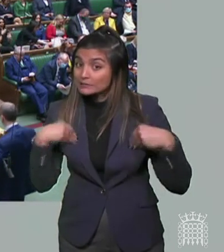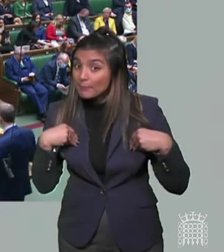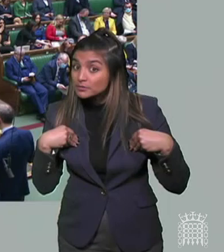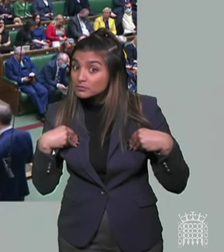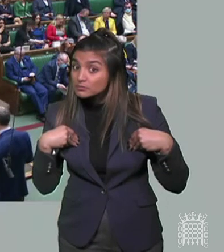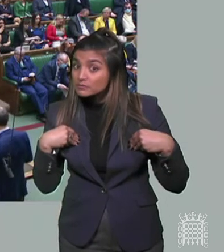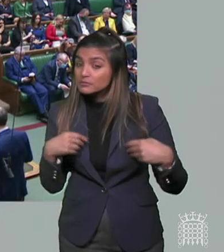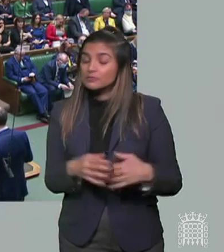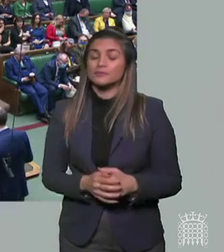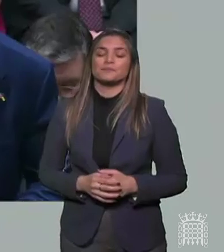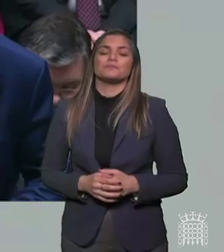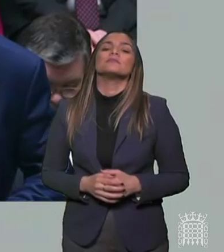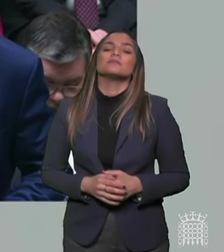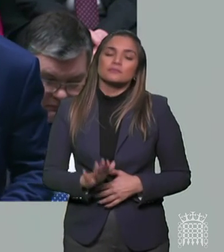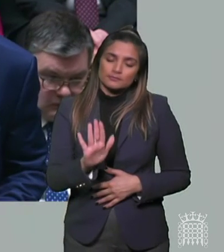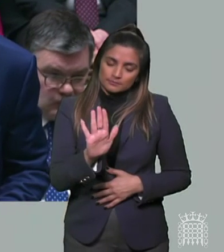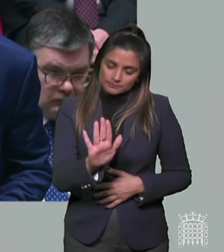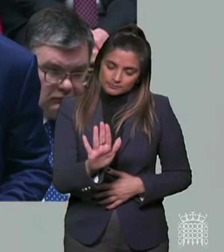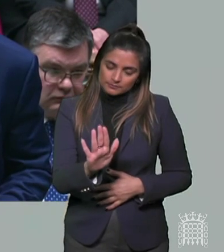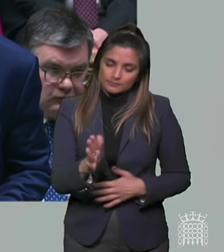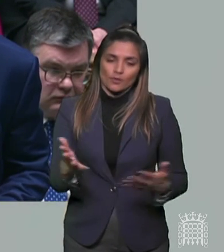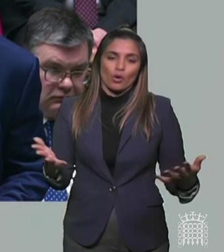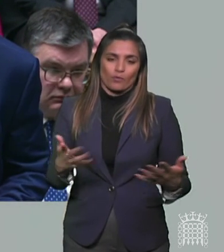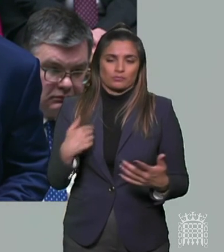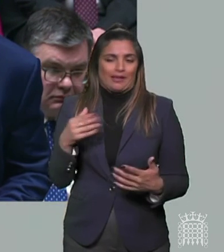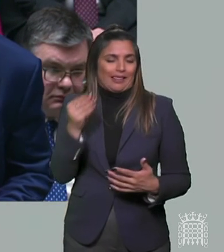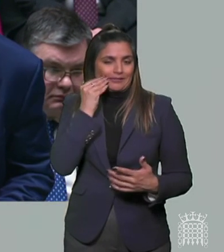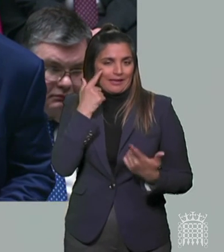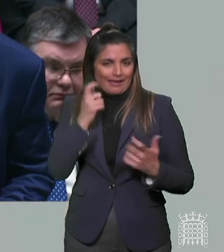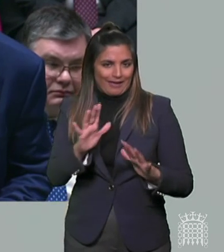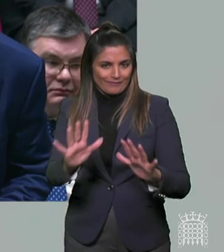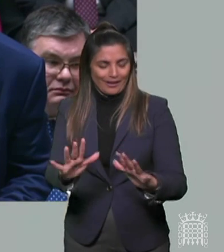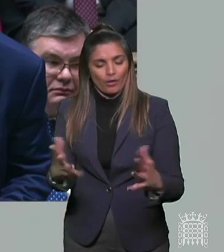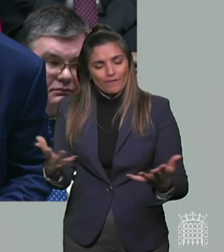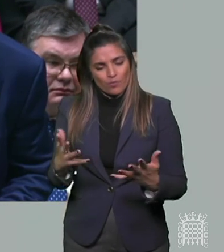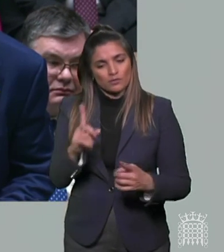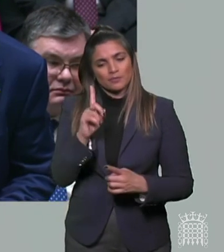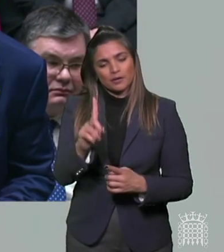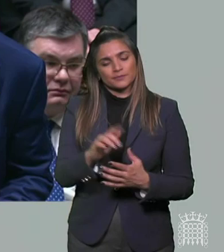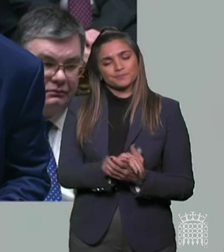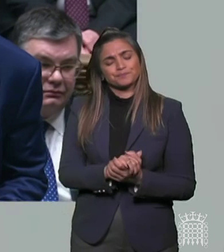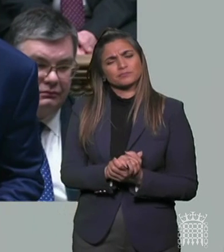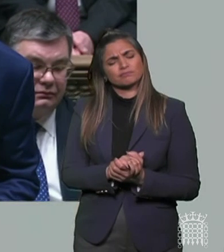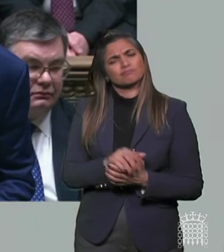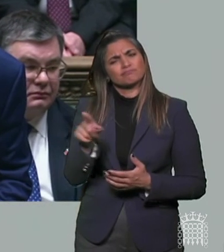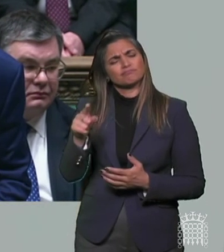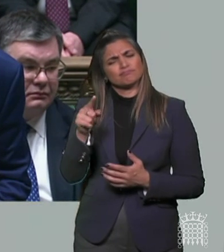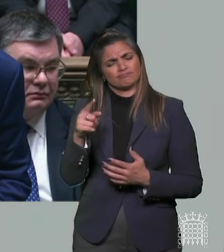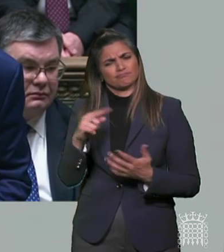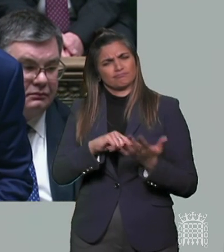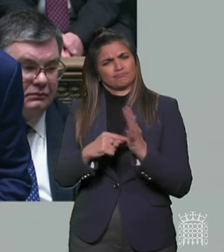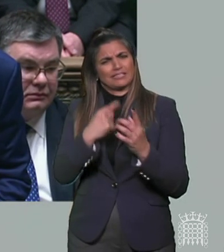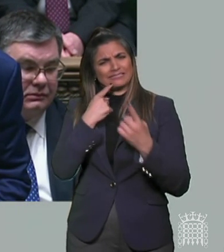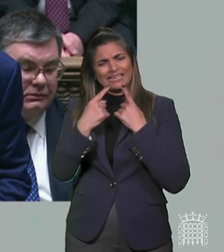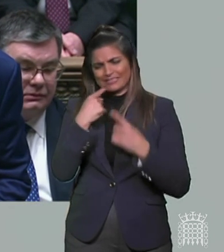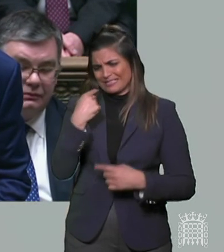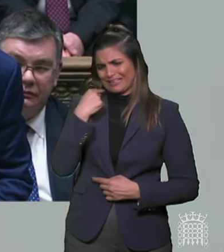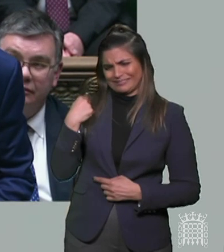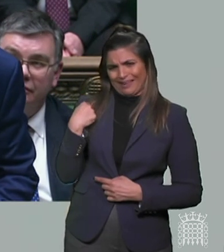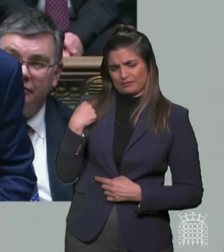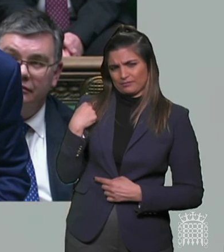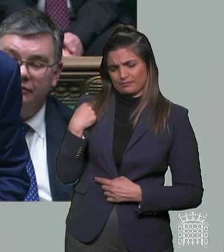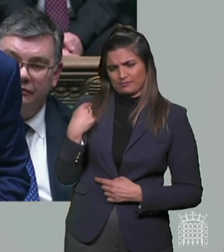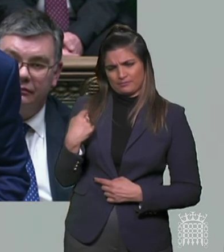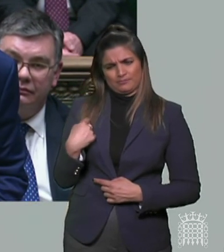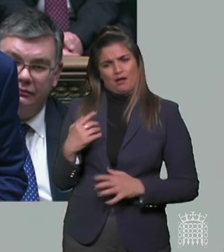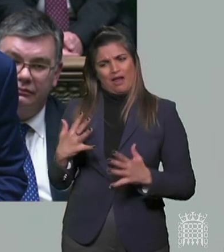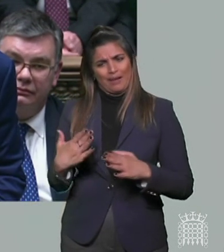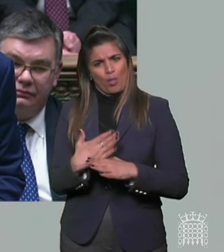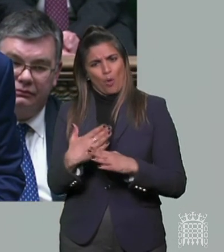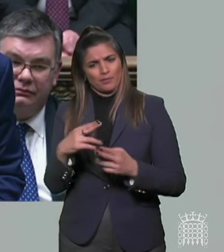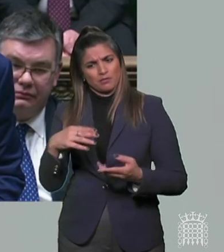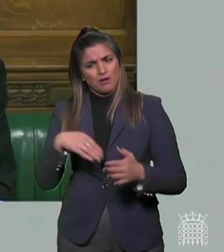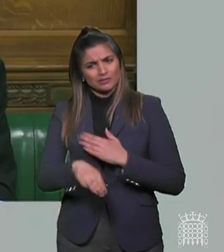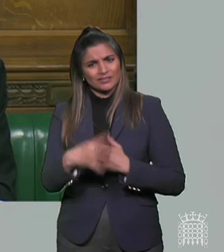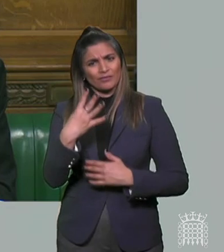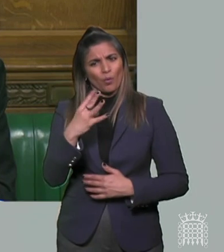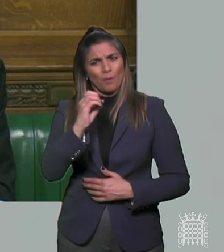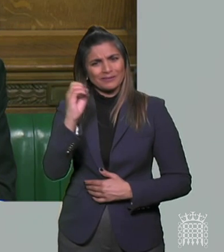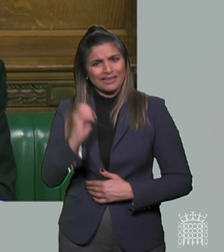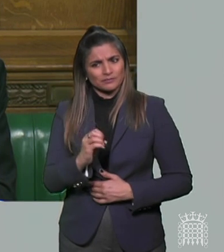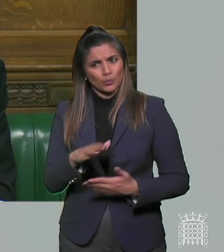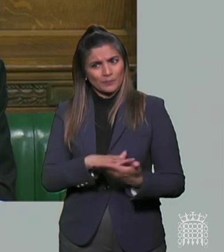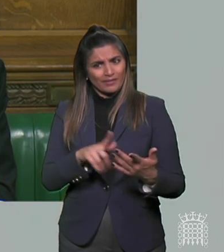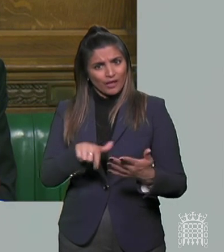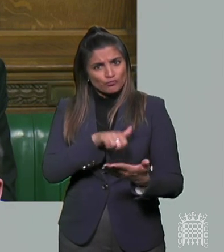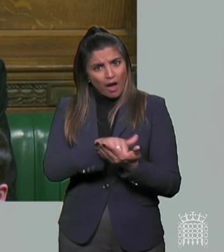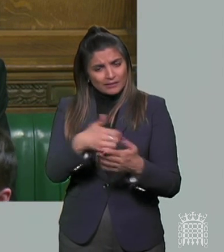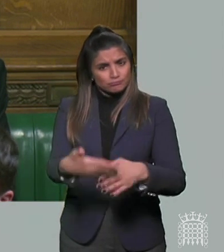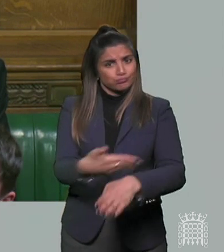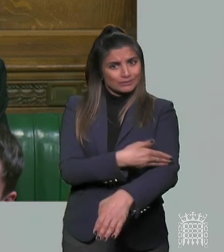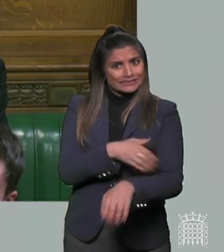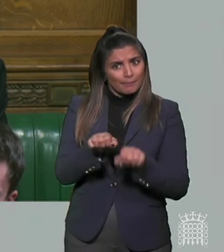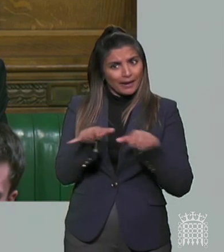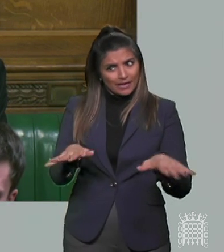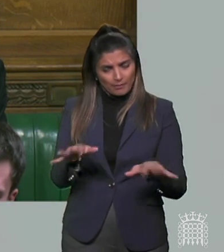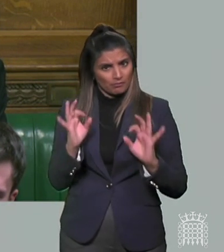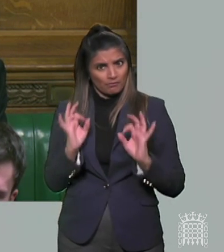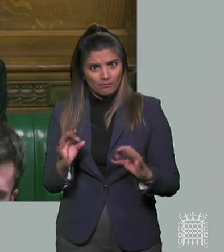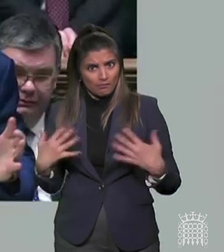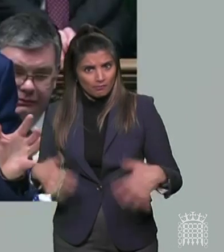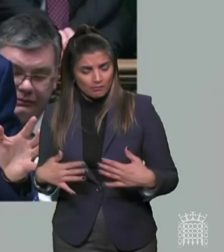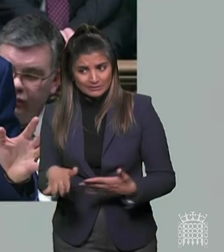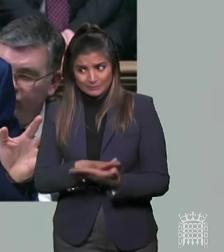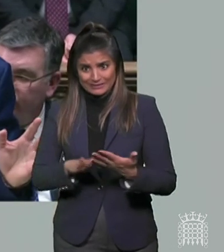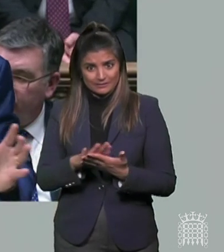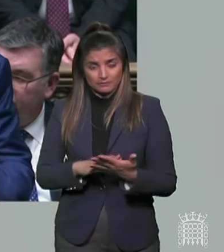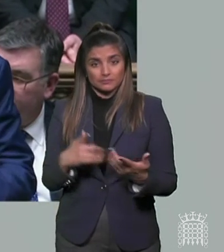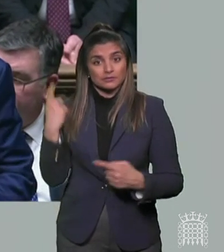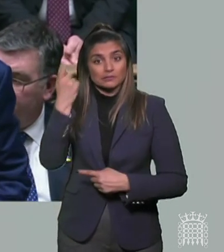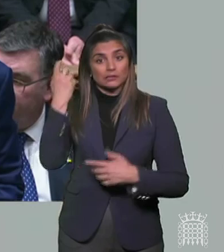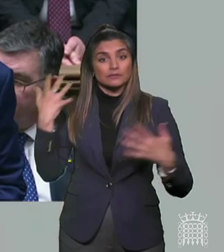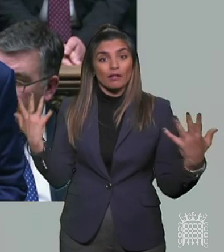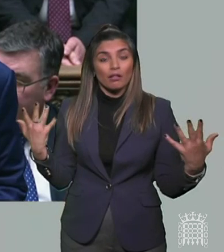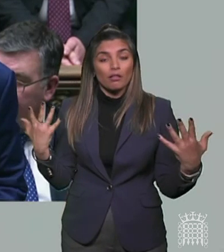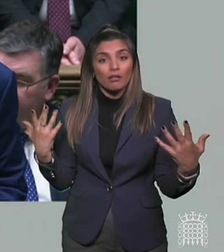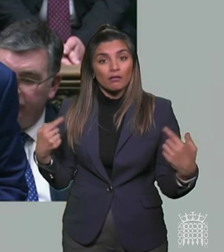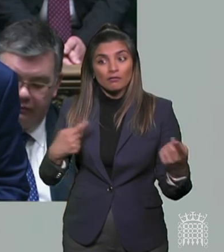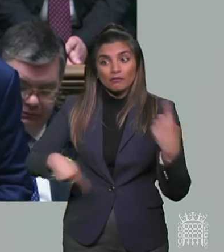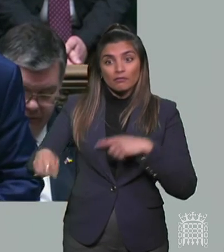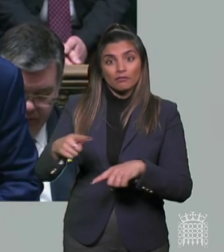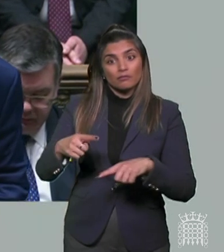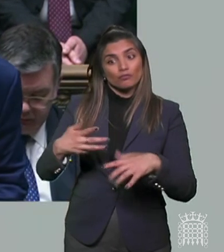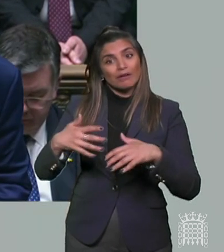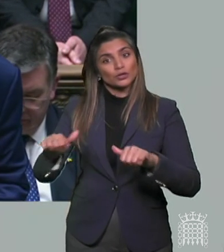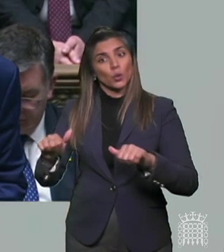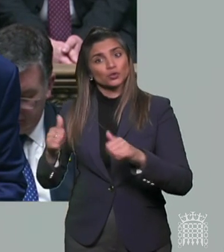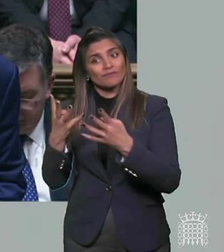Of course we listen carefully to Sir David Norgrove, but what I would say to the right honourable Gentleman is that he points to the data yesterday and it showed that unemployment has fallen below 4%, is back at pre-pandemic levels and is being termed a remarkable success by everyone, including the Resolution Foundation.